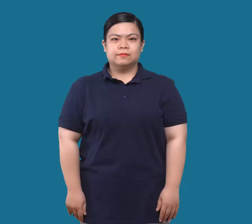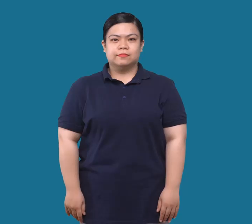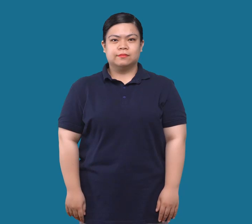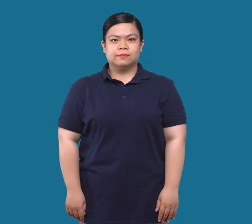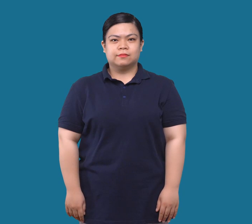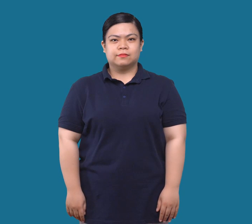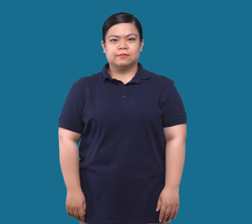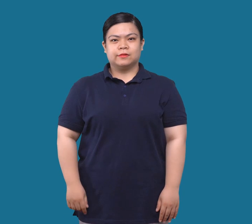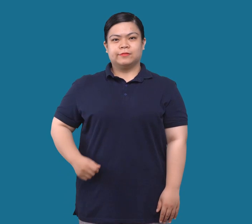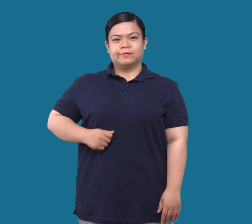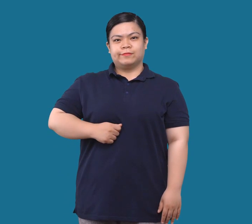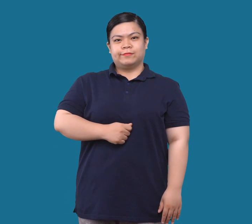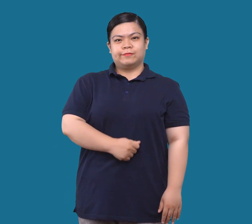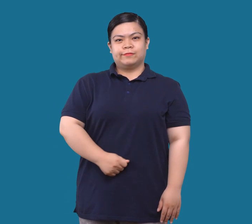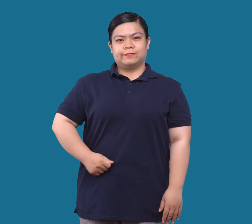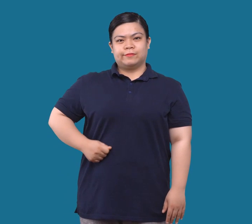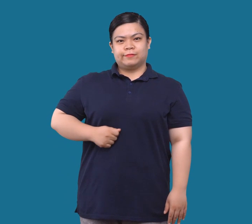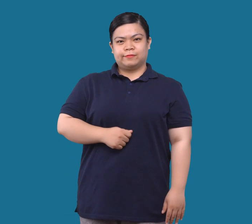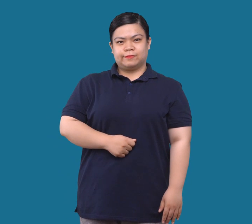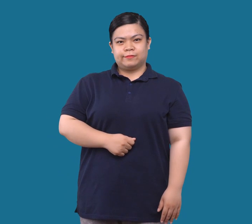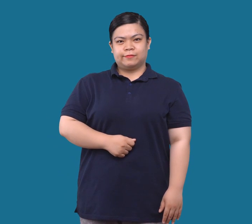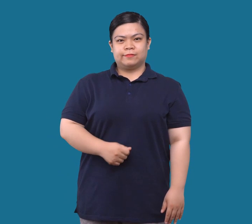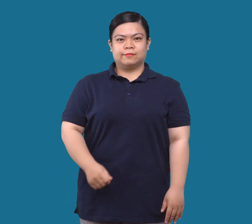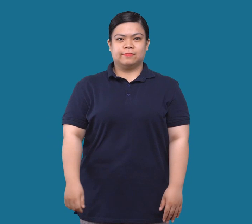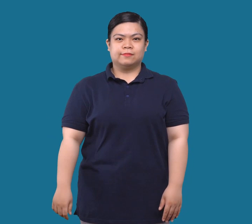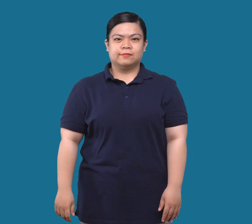siêu âm